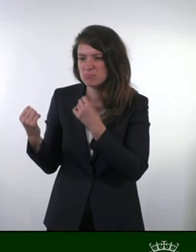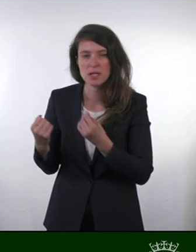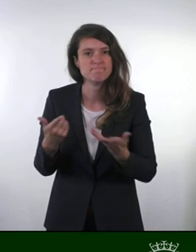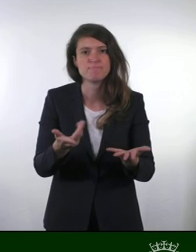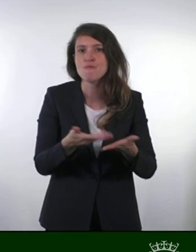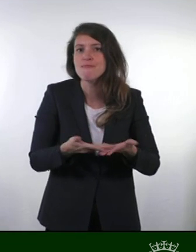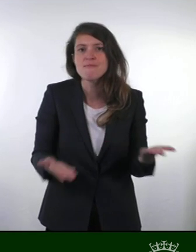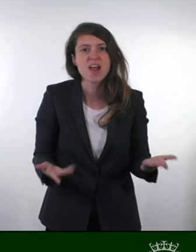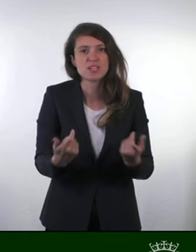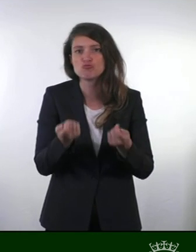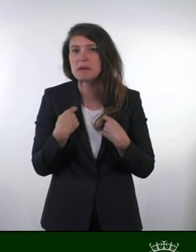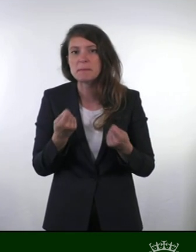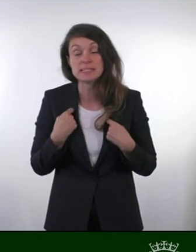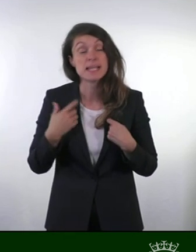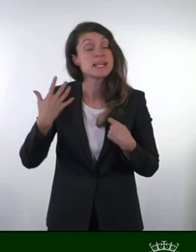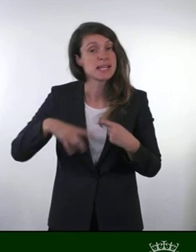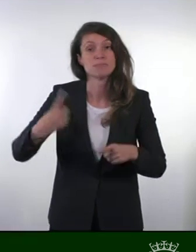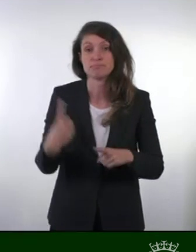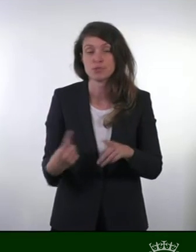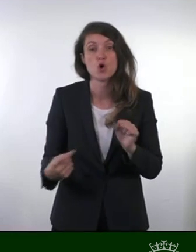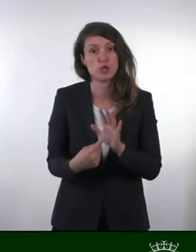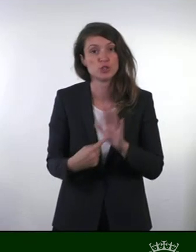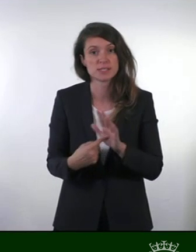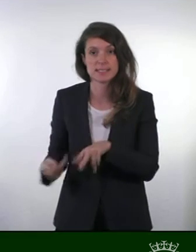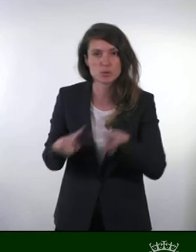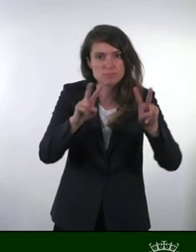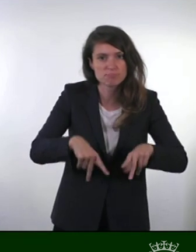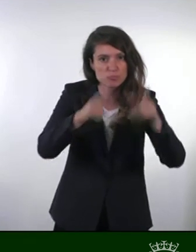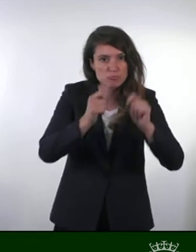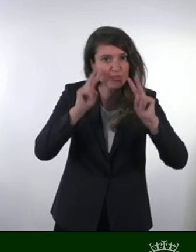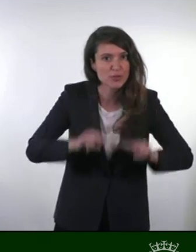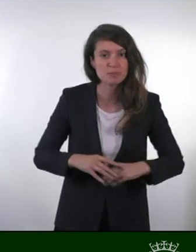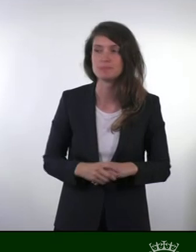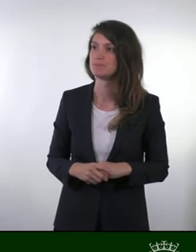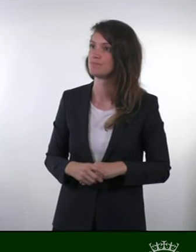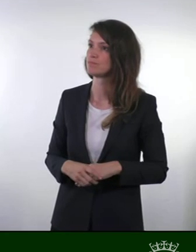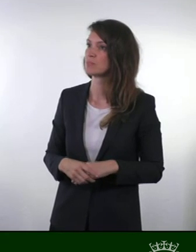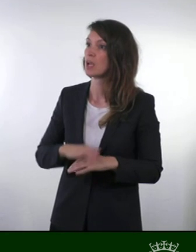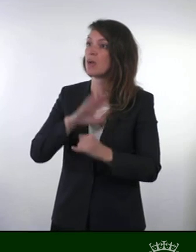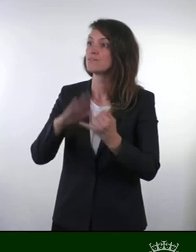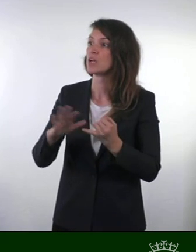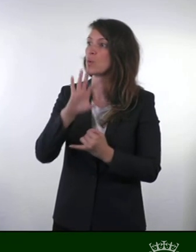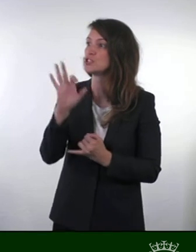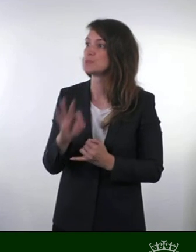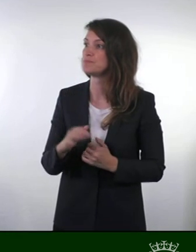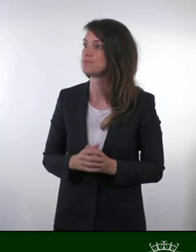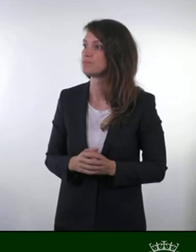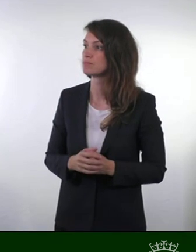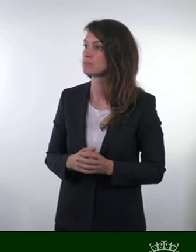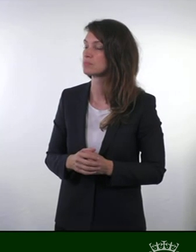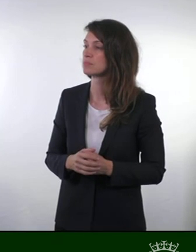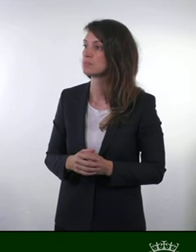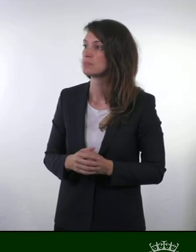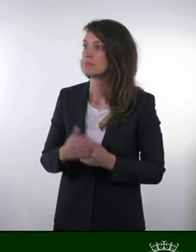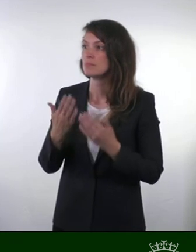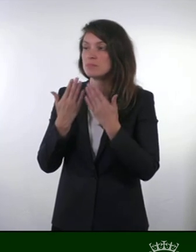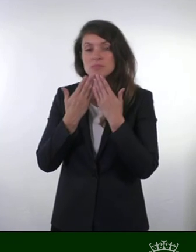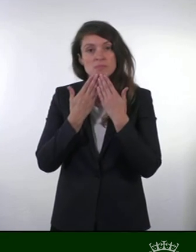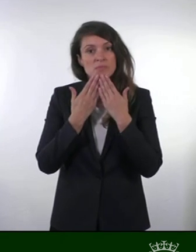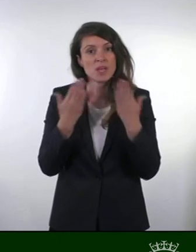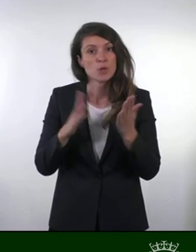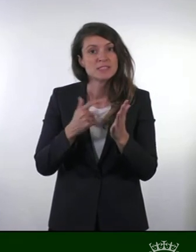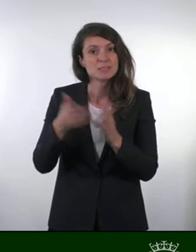The scheme needs looking at, and we shall do so urgently.